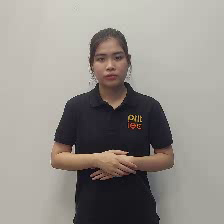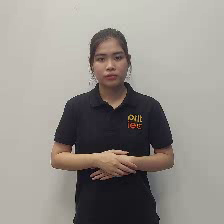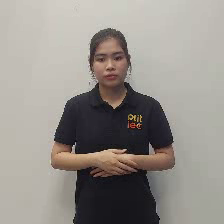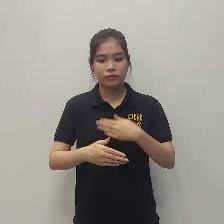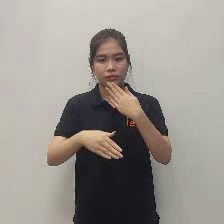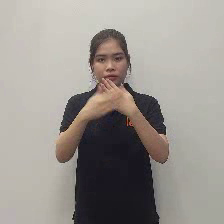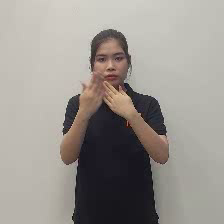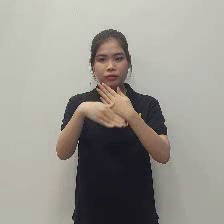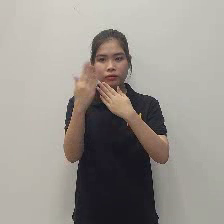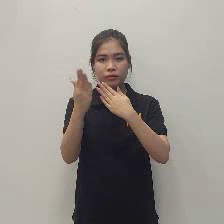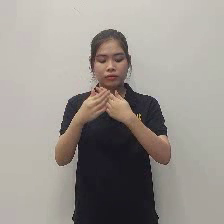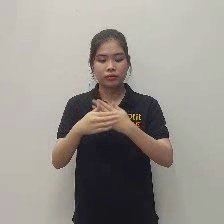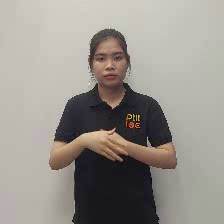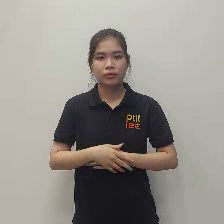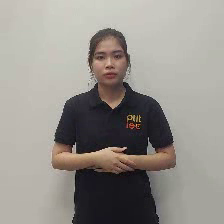Dễ